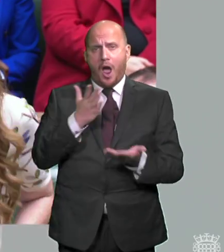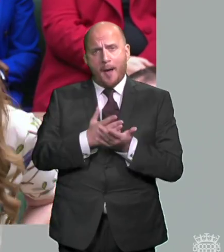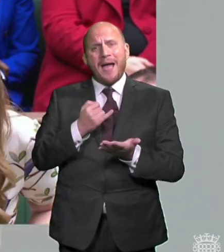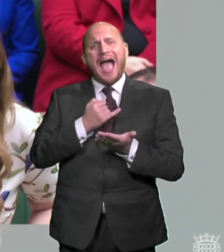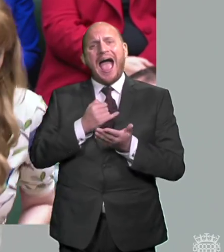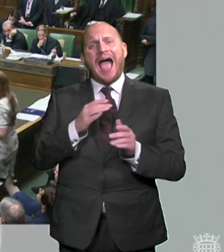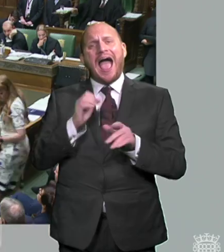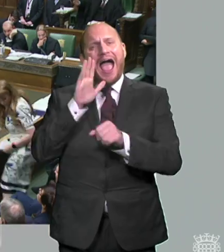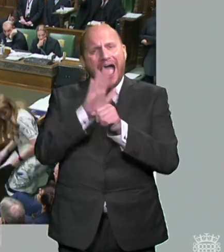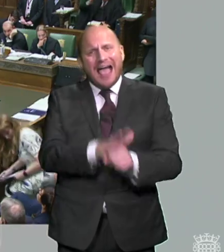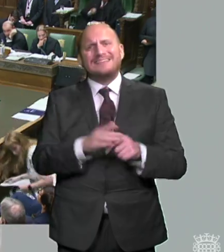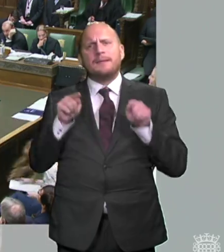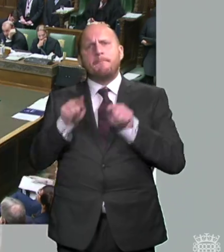Will he apologise?